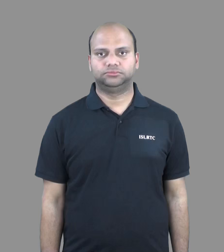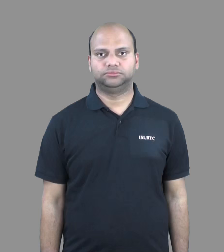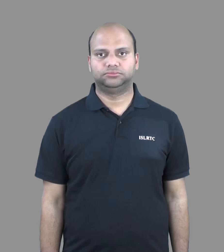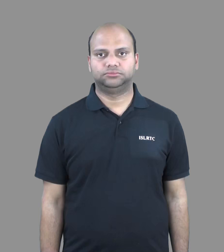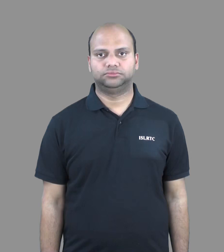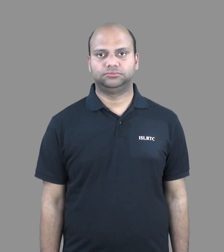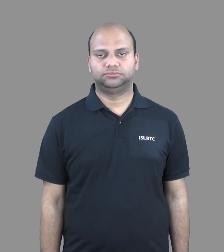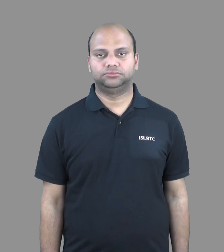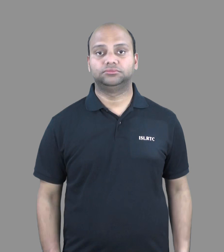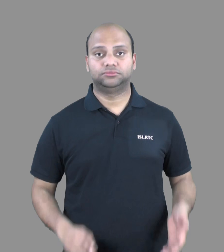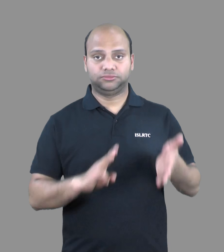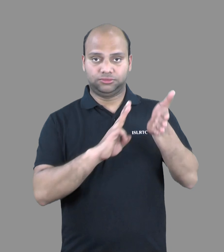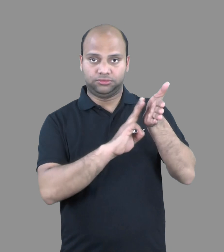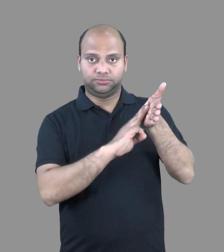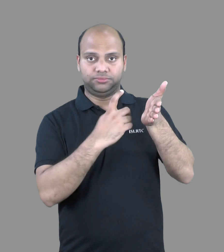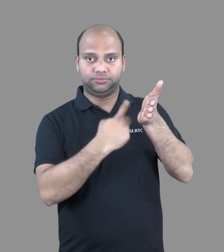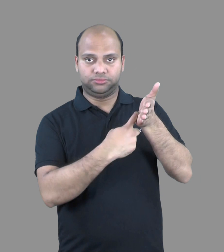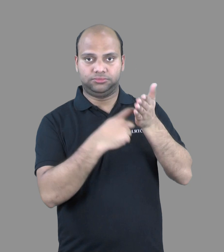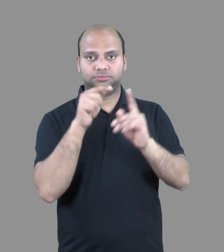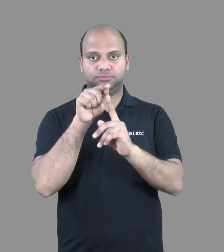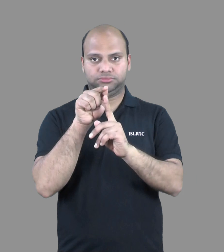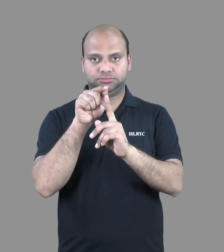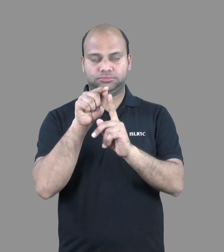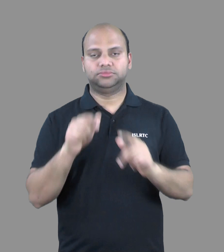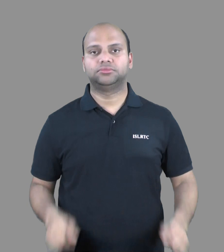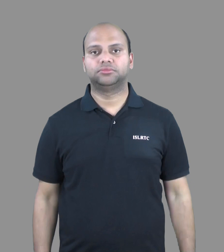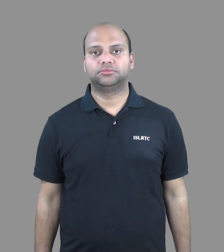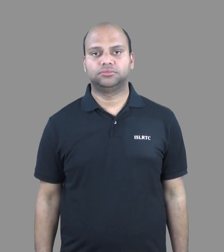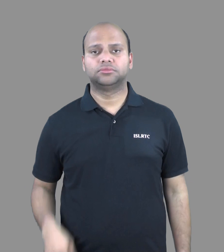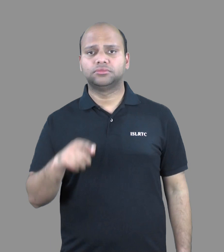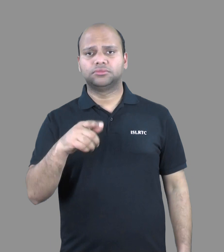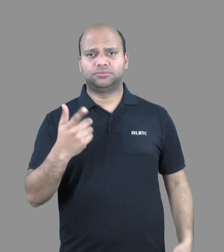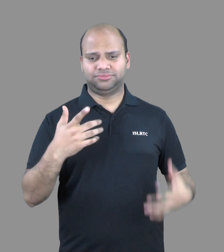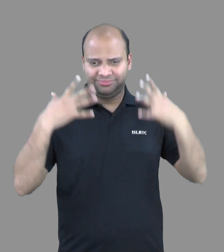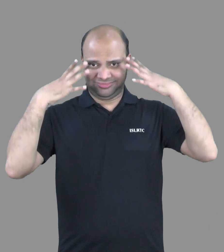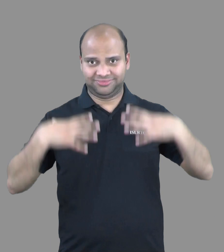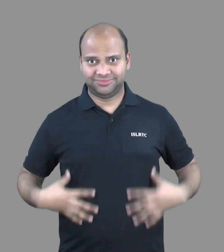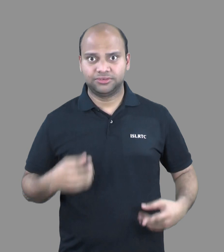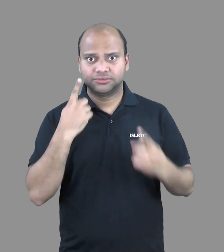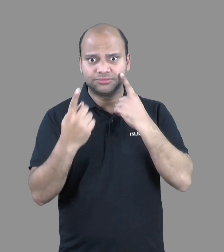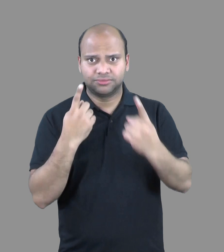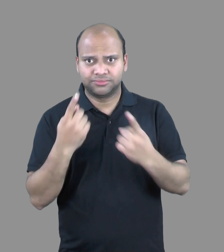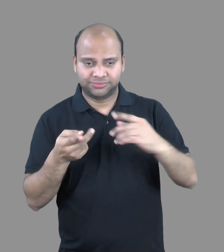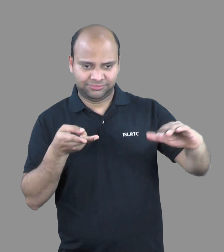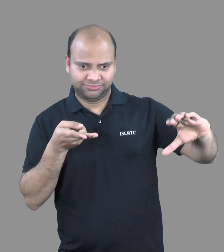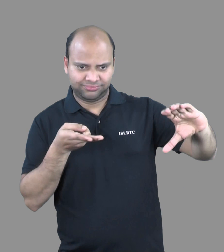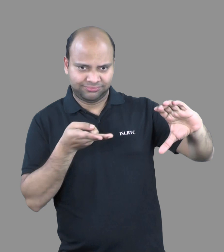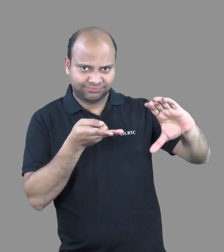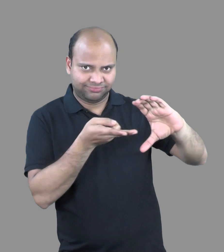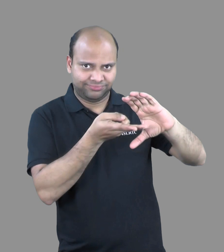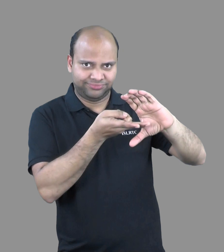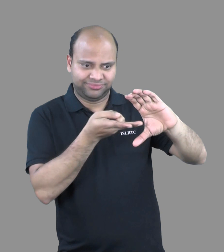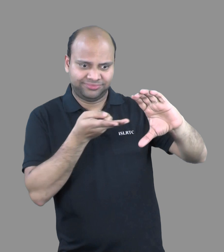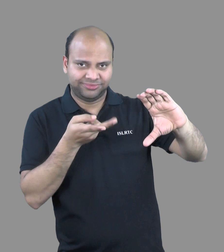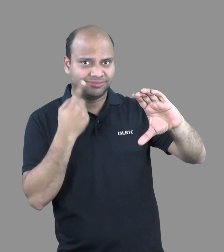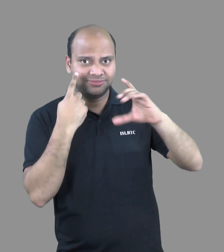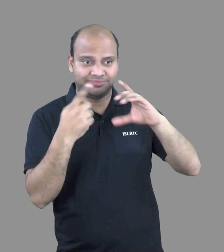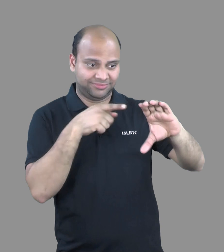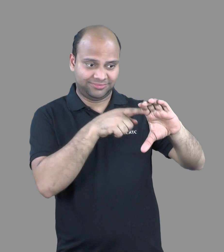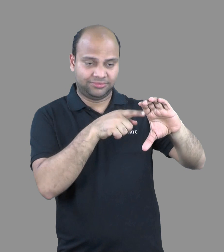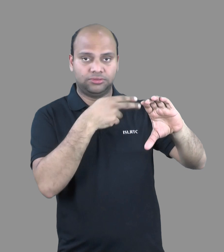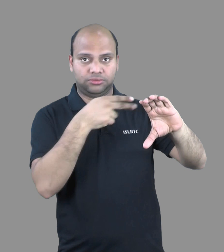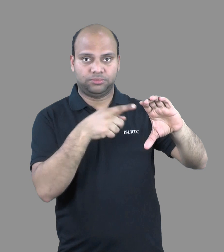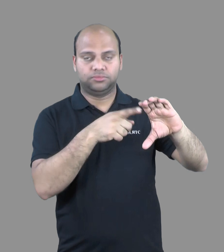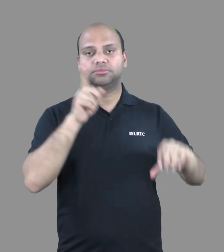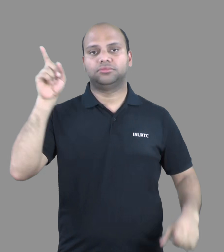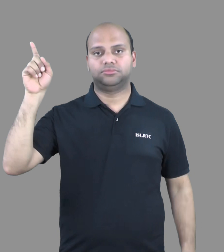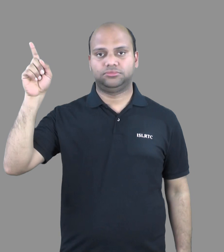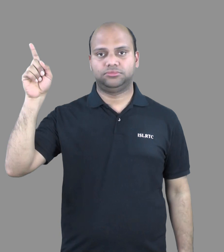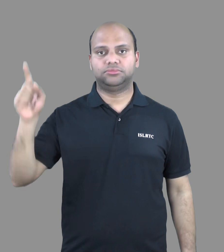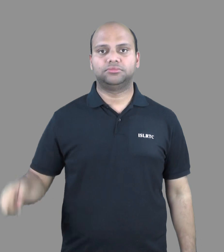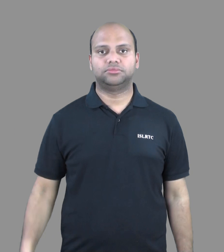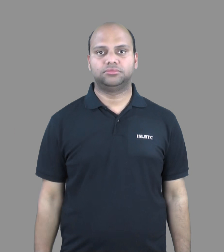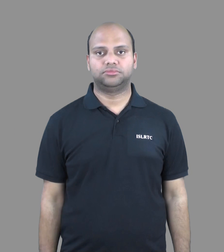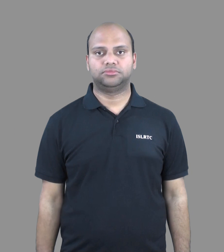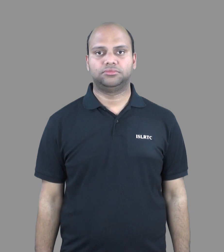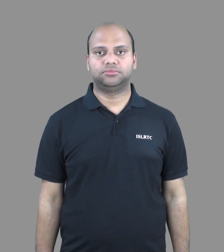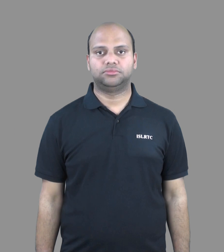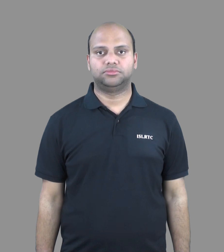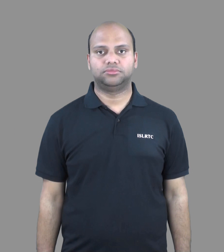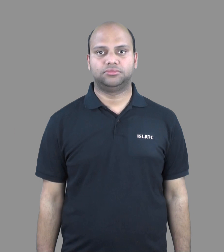Magnetic Resonance Imaging (MRI)